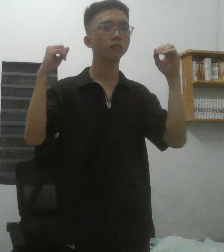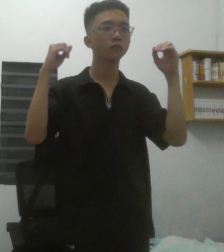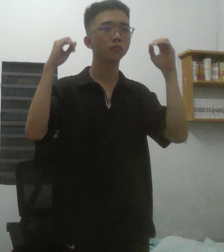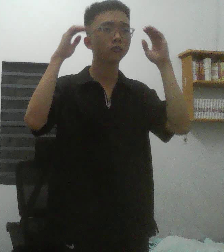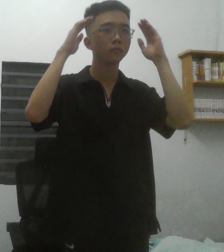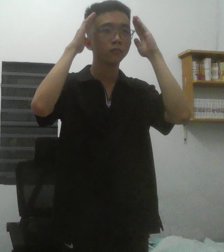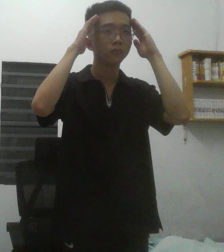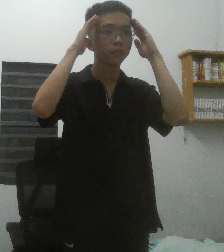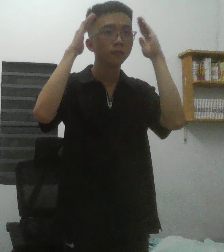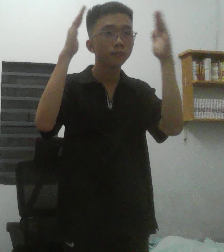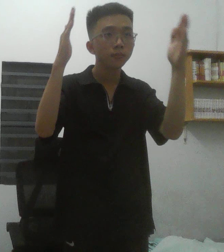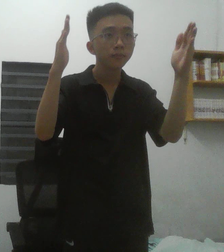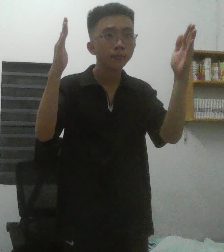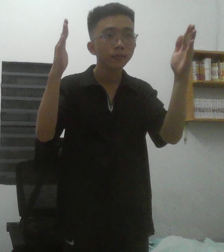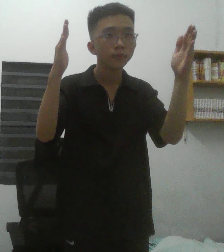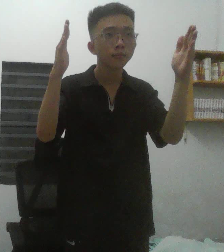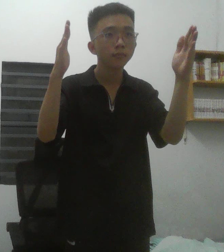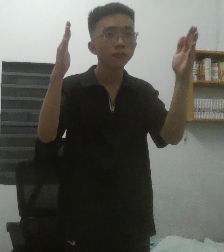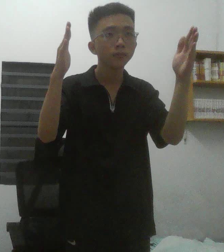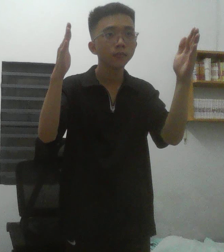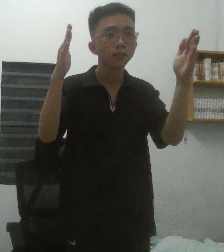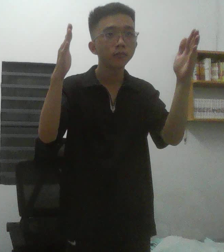quan tam